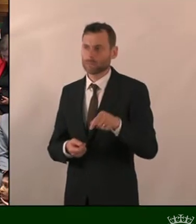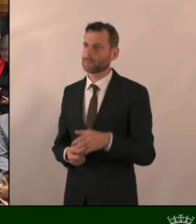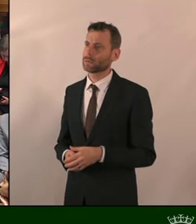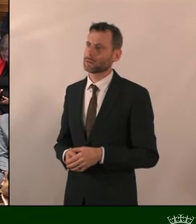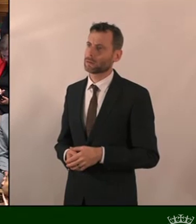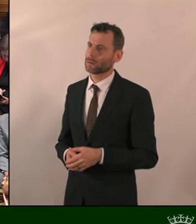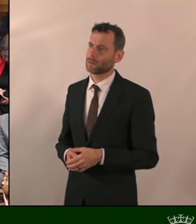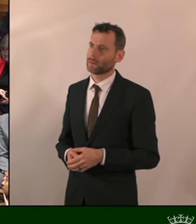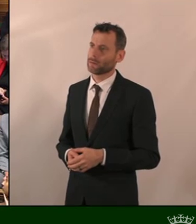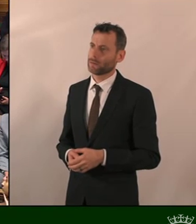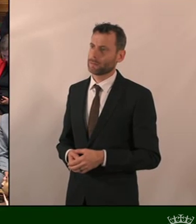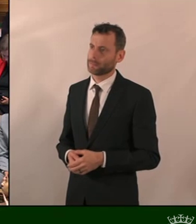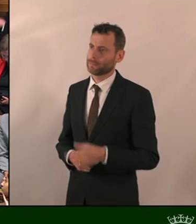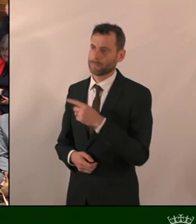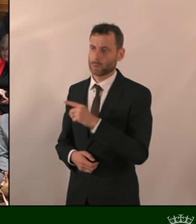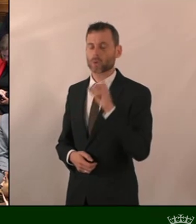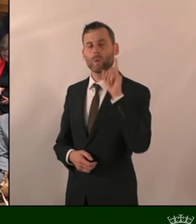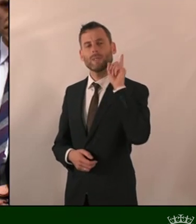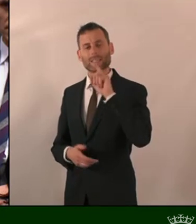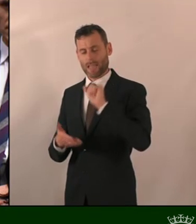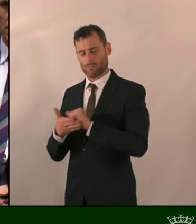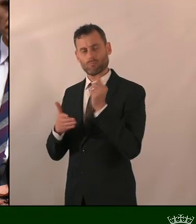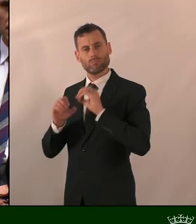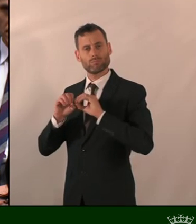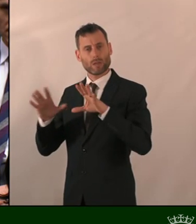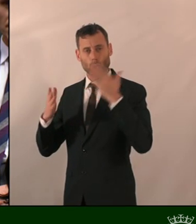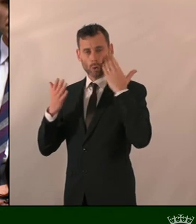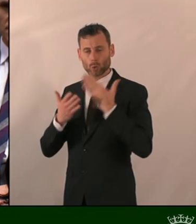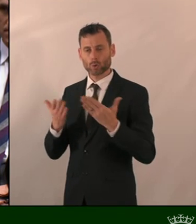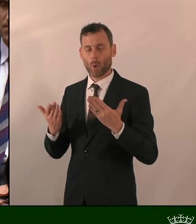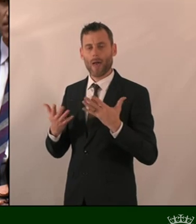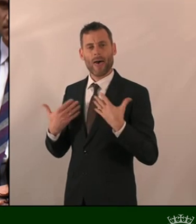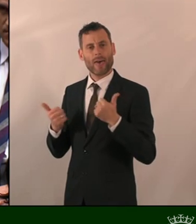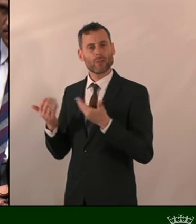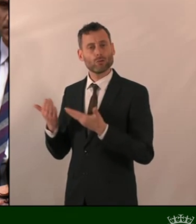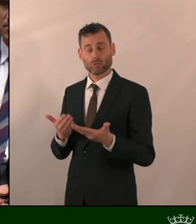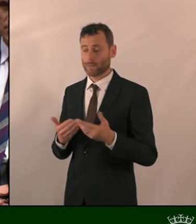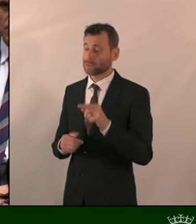Yesterday’s press showed the widening health inequalities between the richest and poorest.